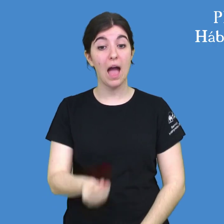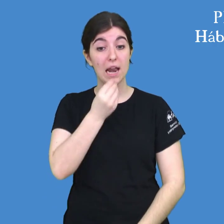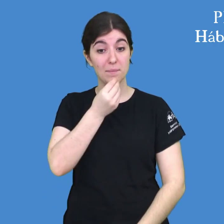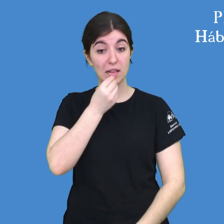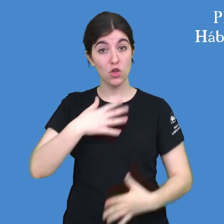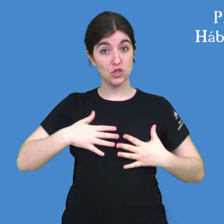comer